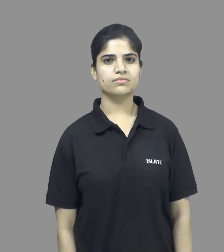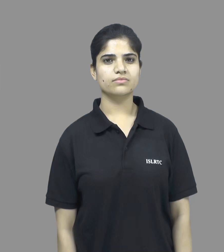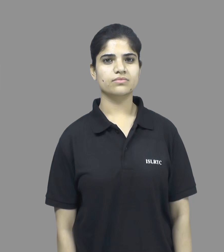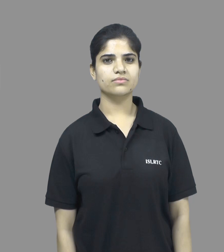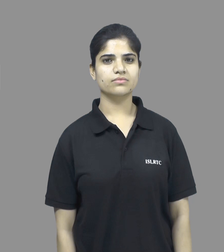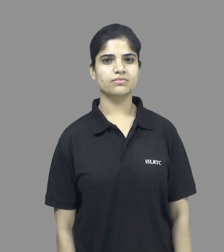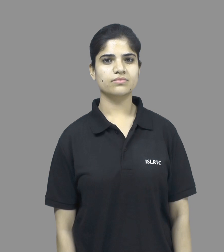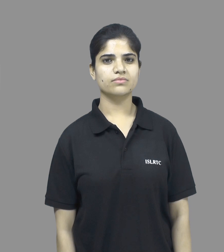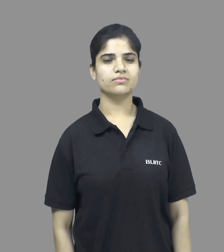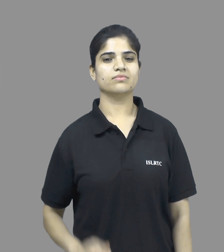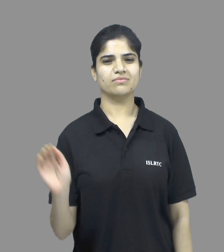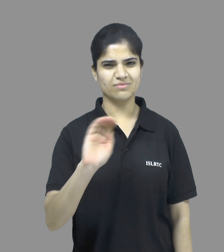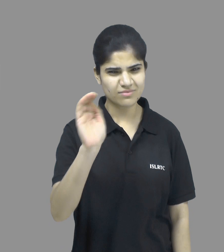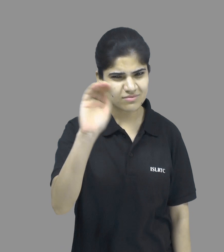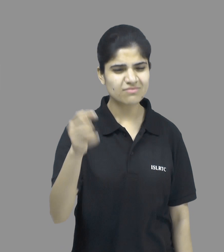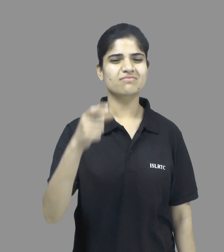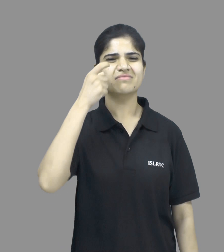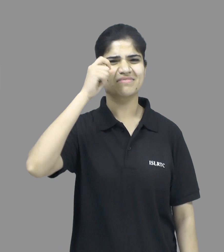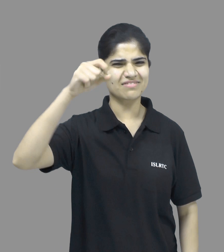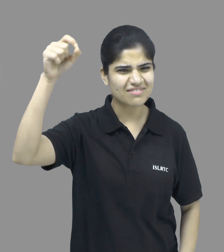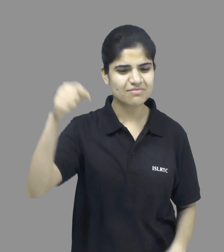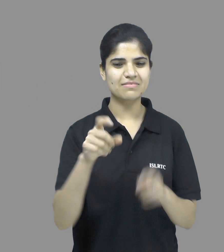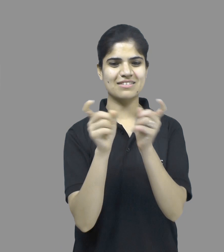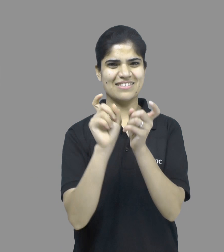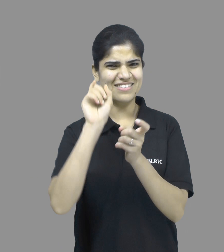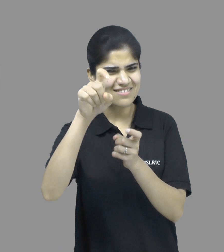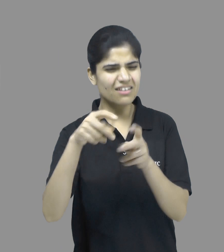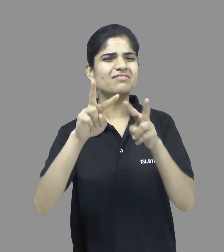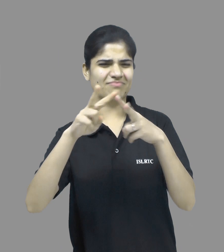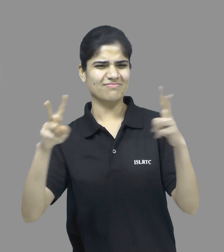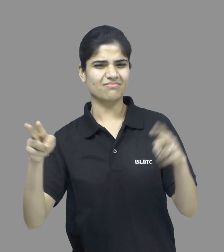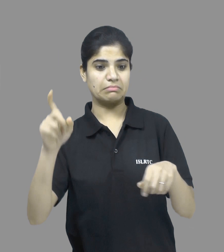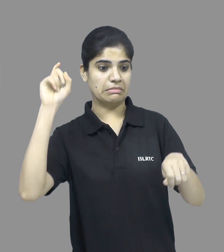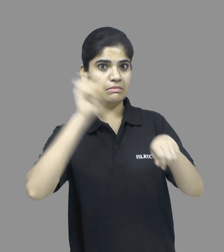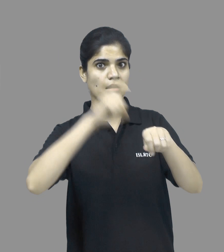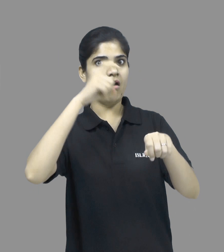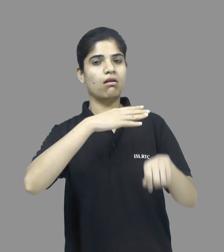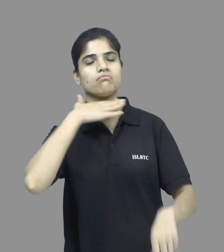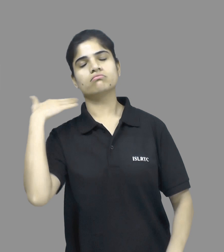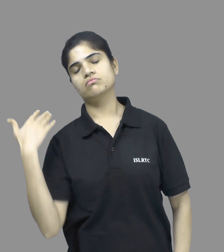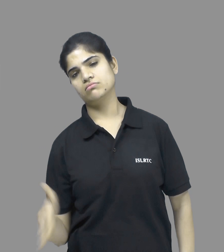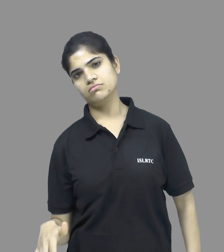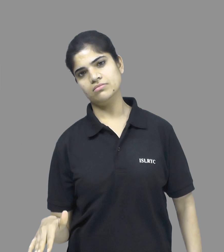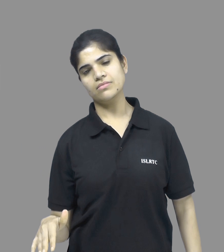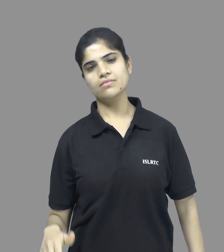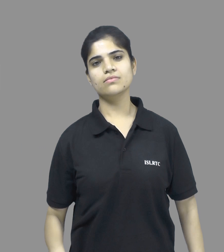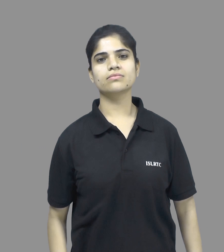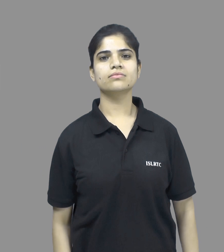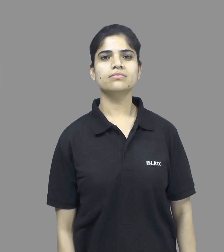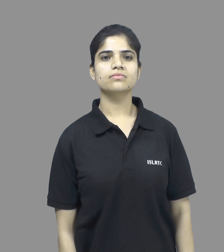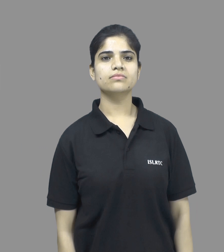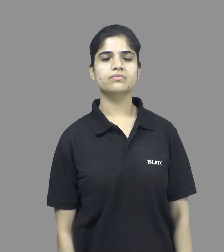Poison